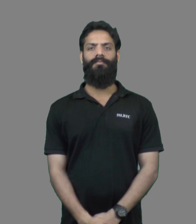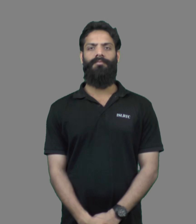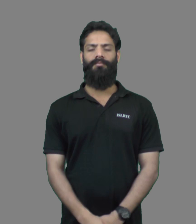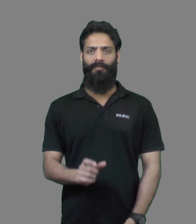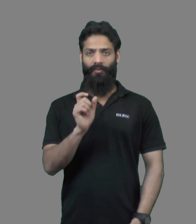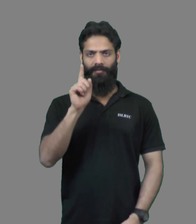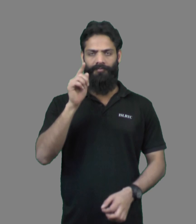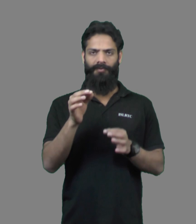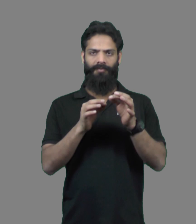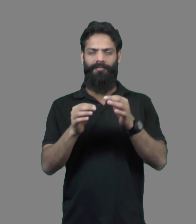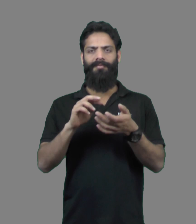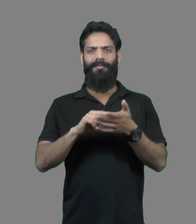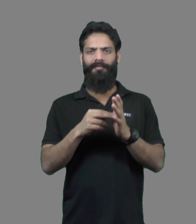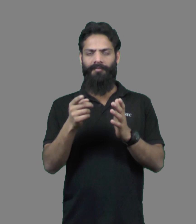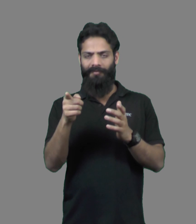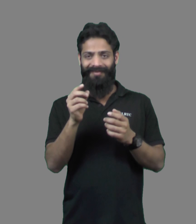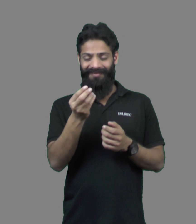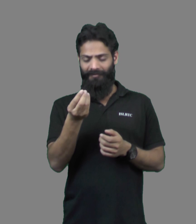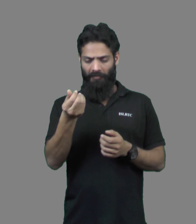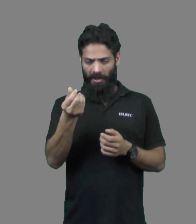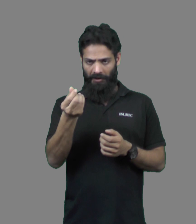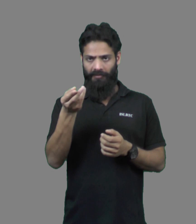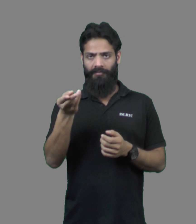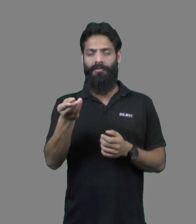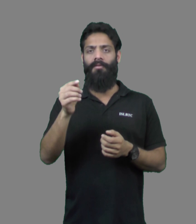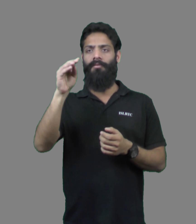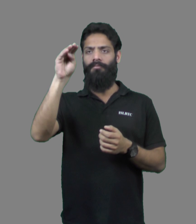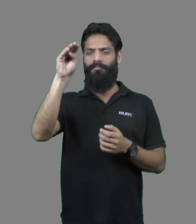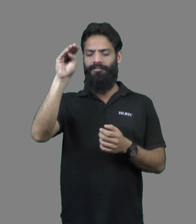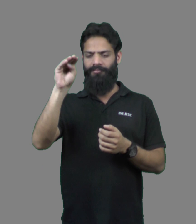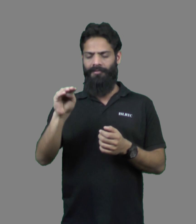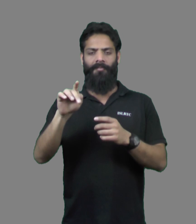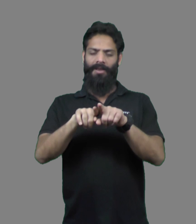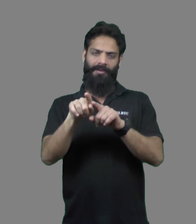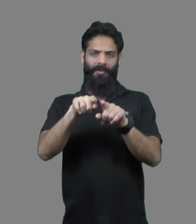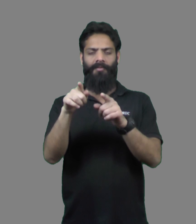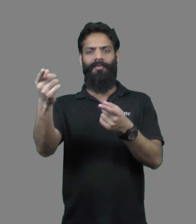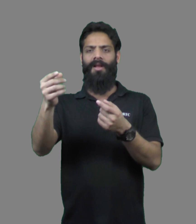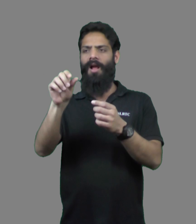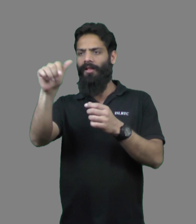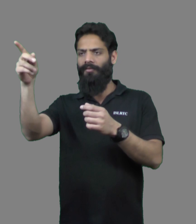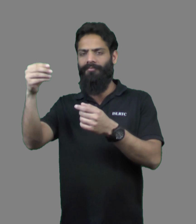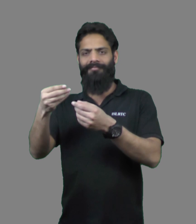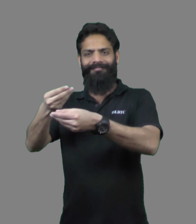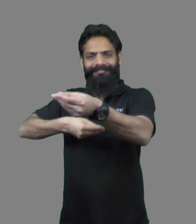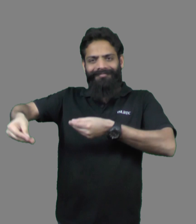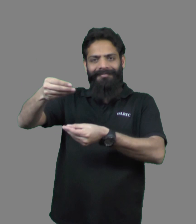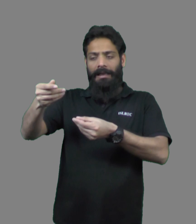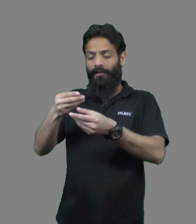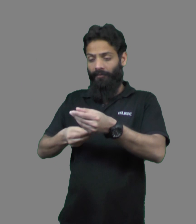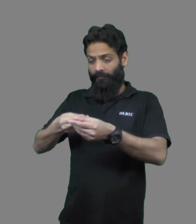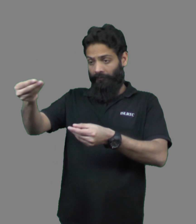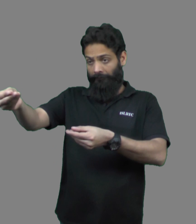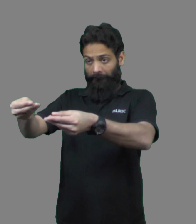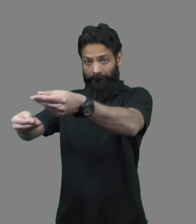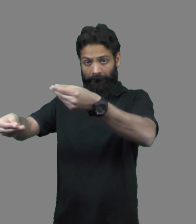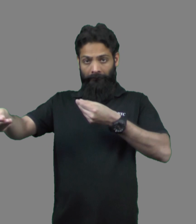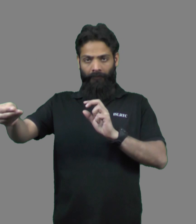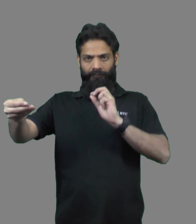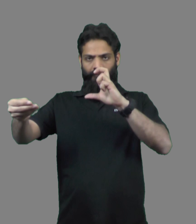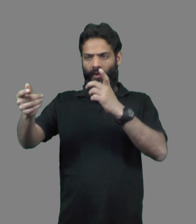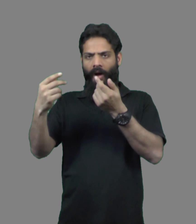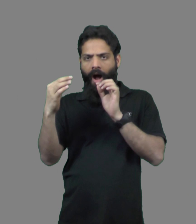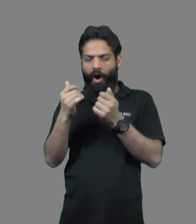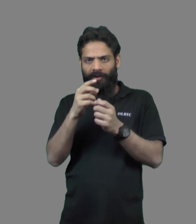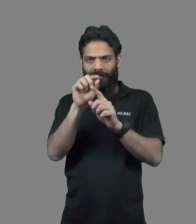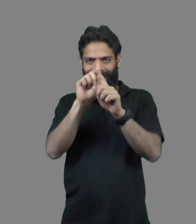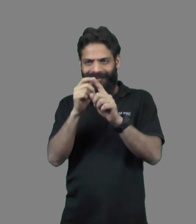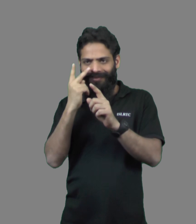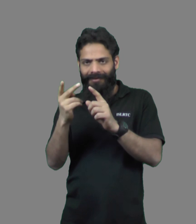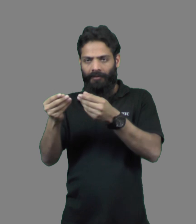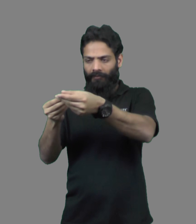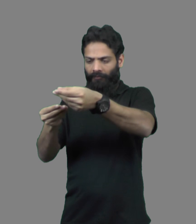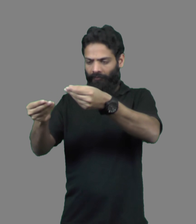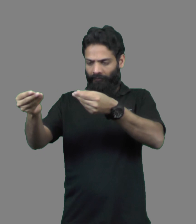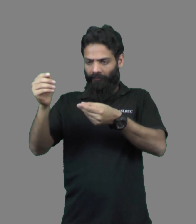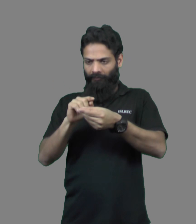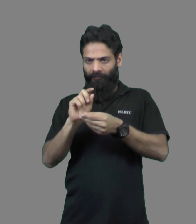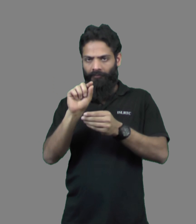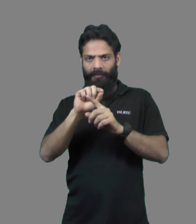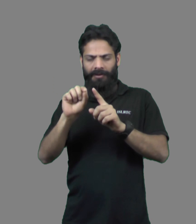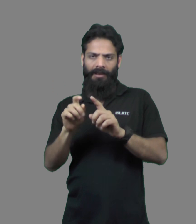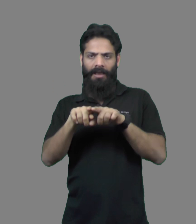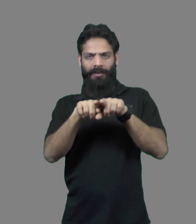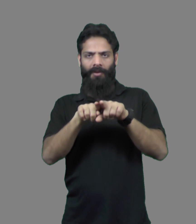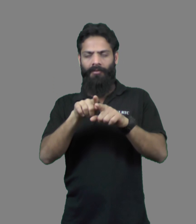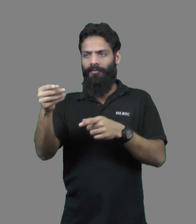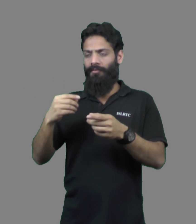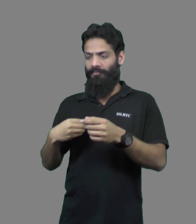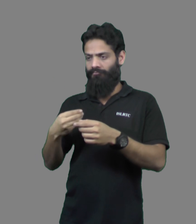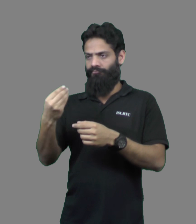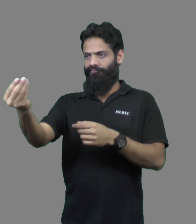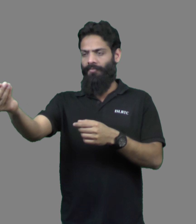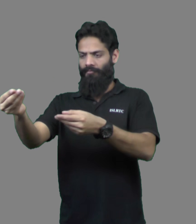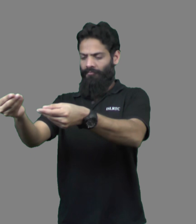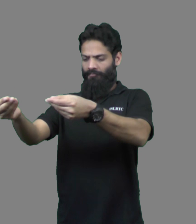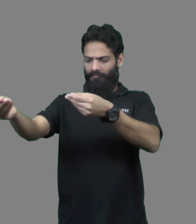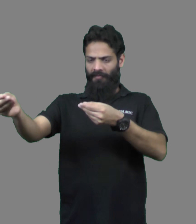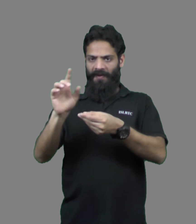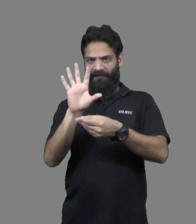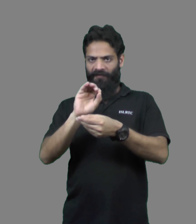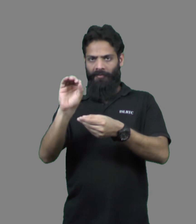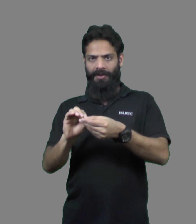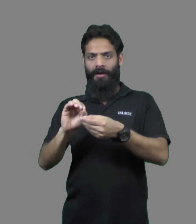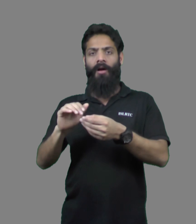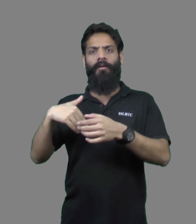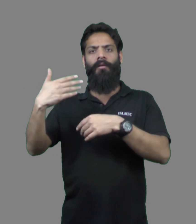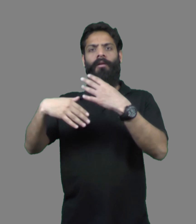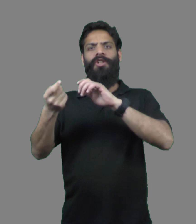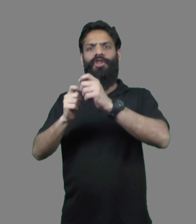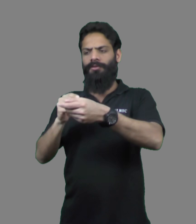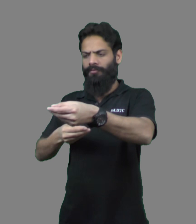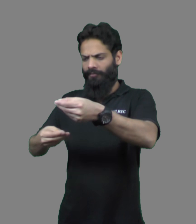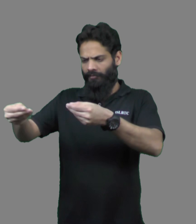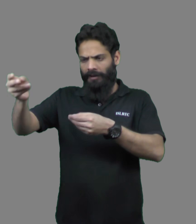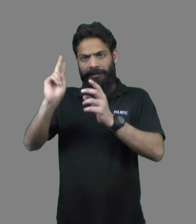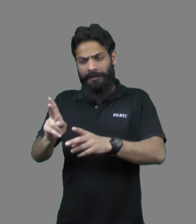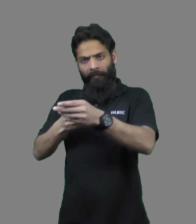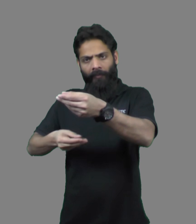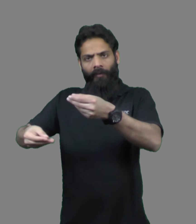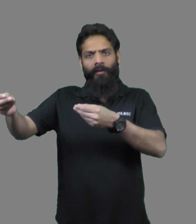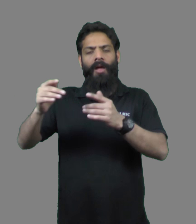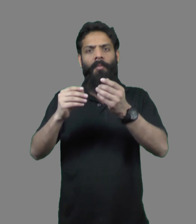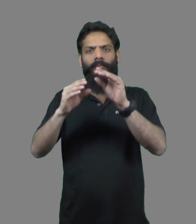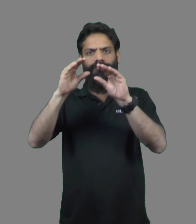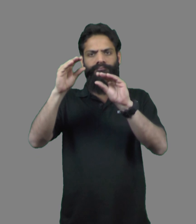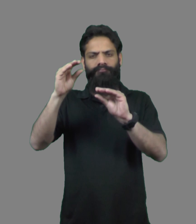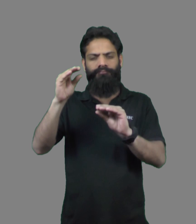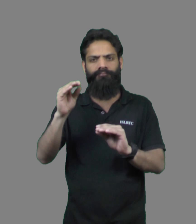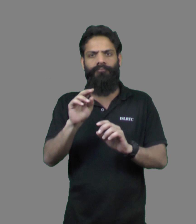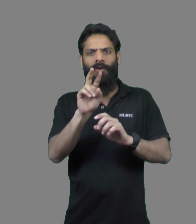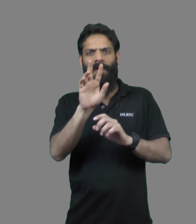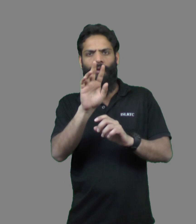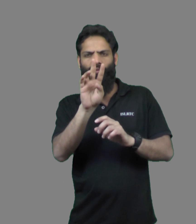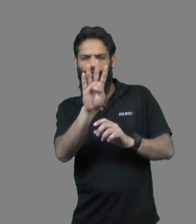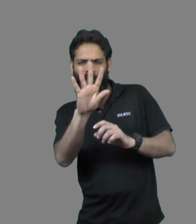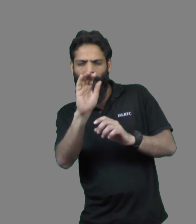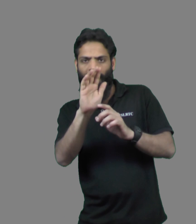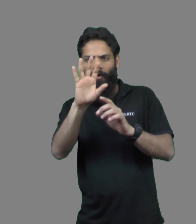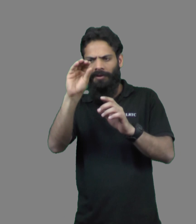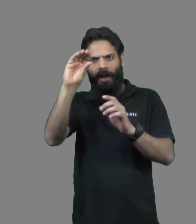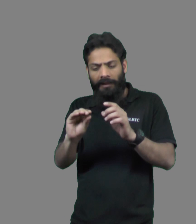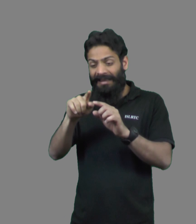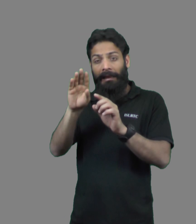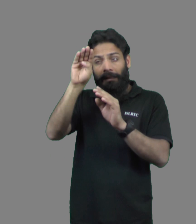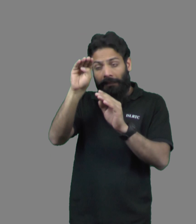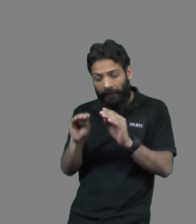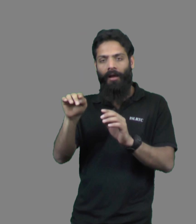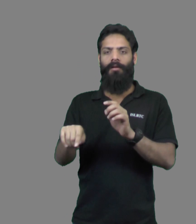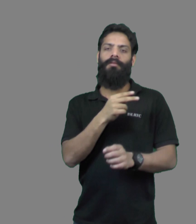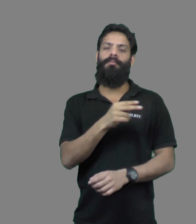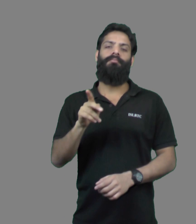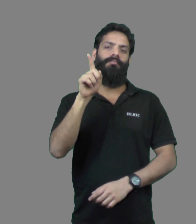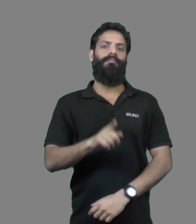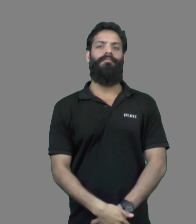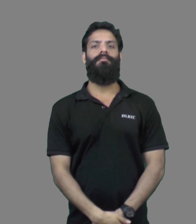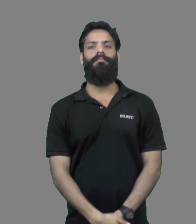Devaluation